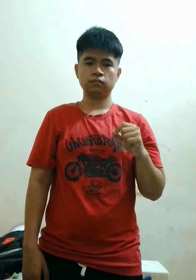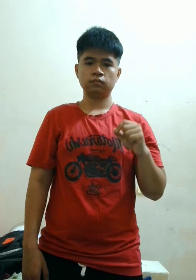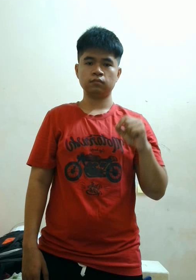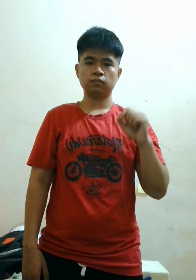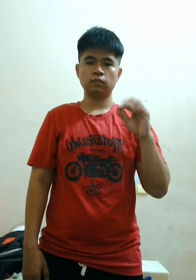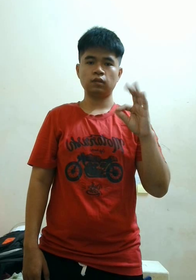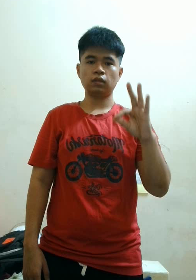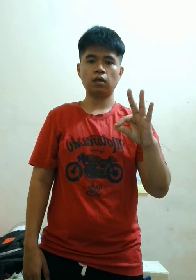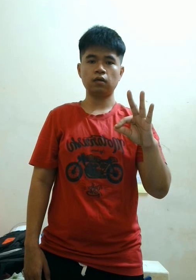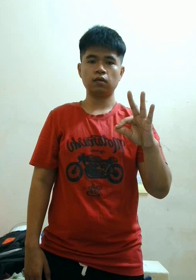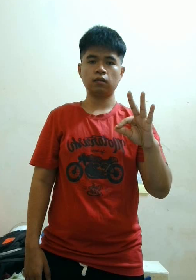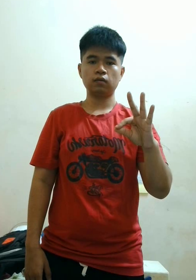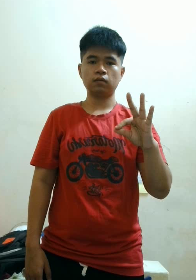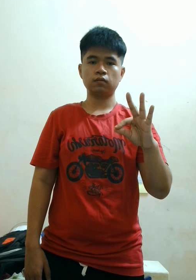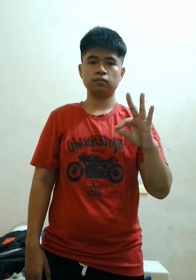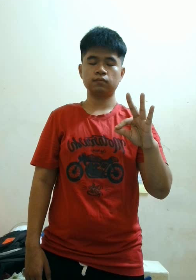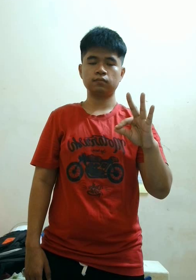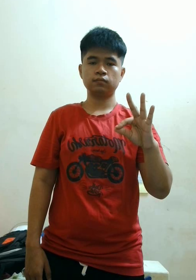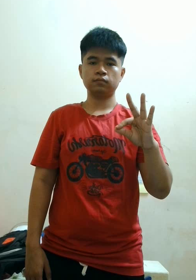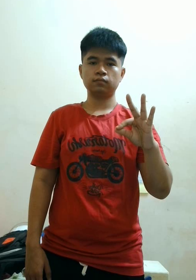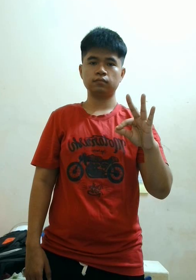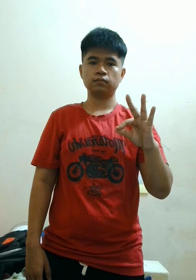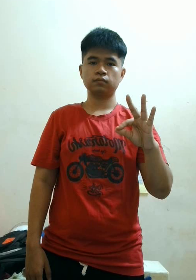t